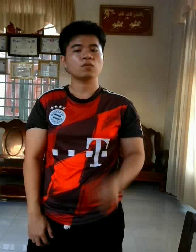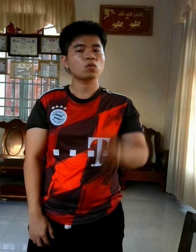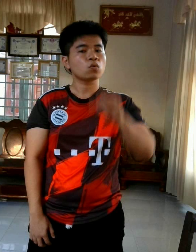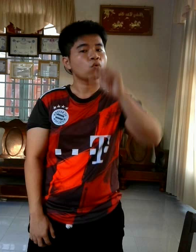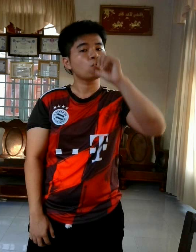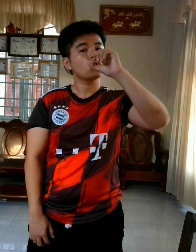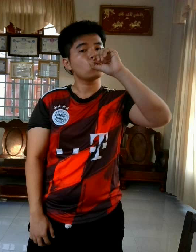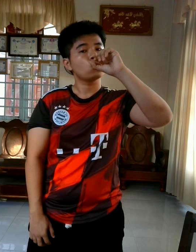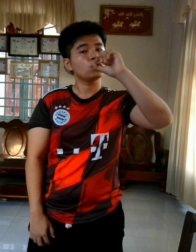uong nuoc